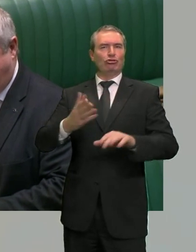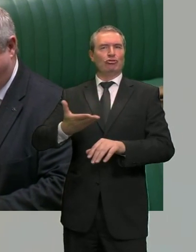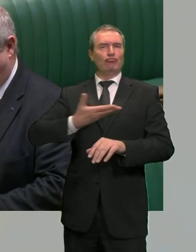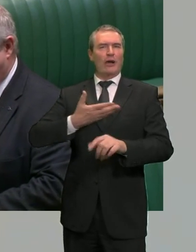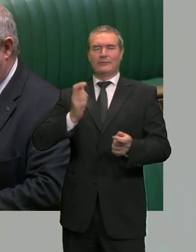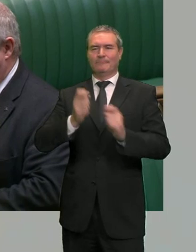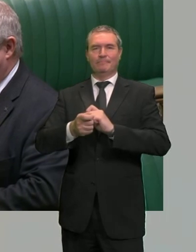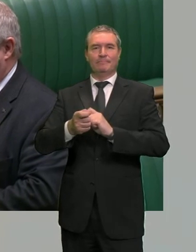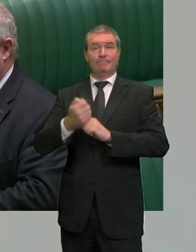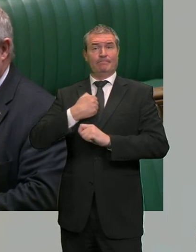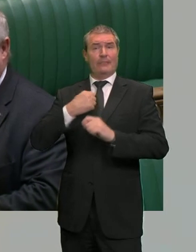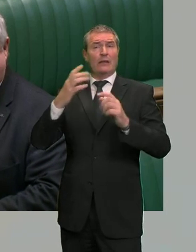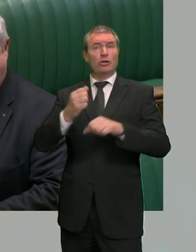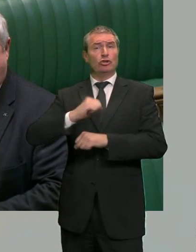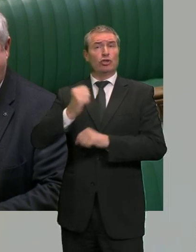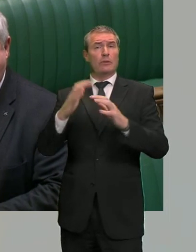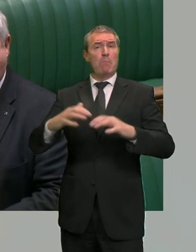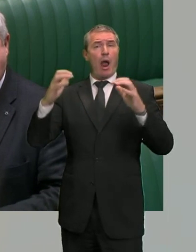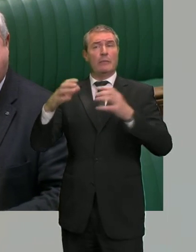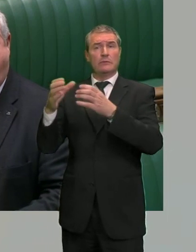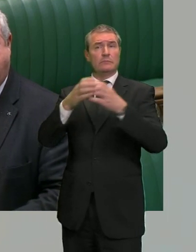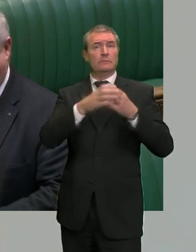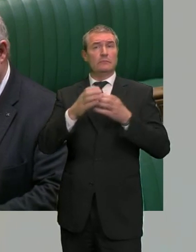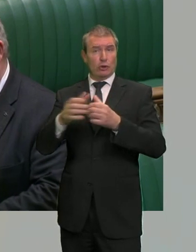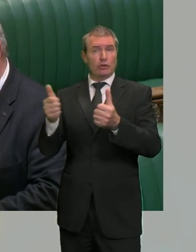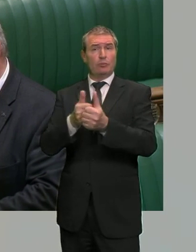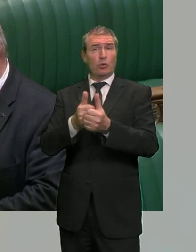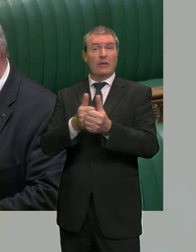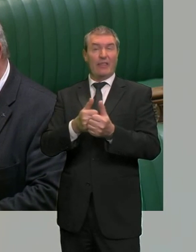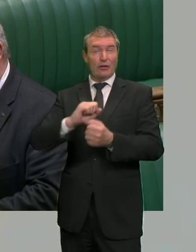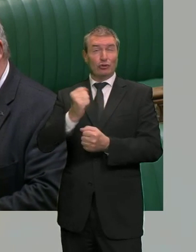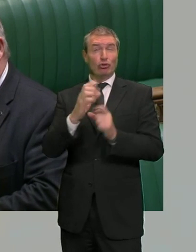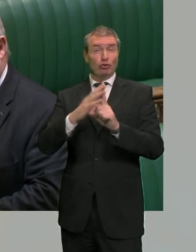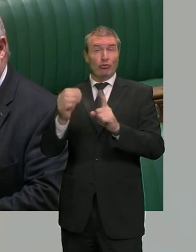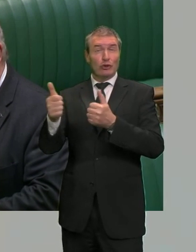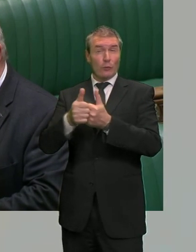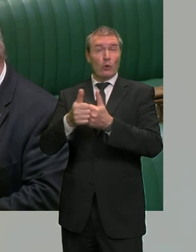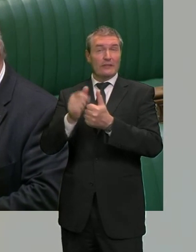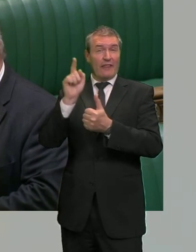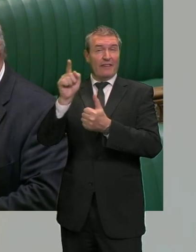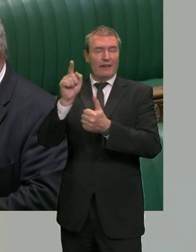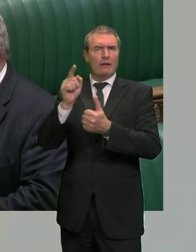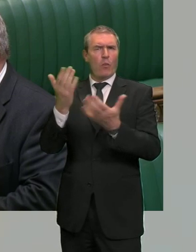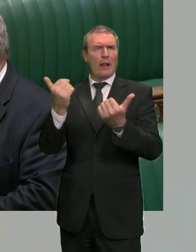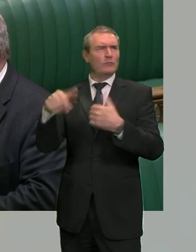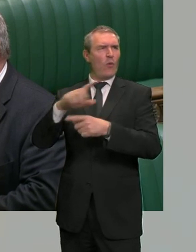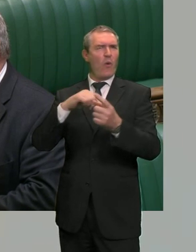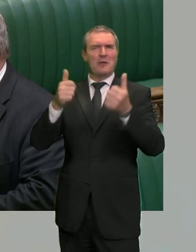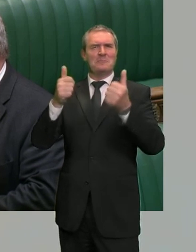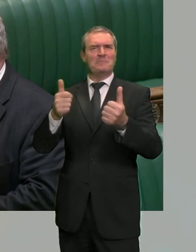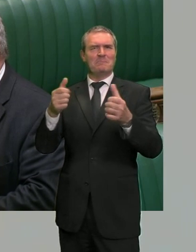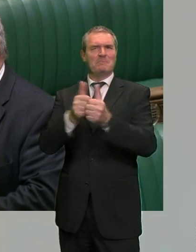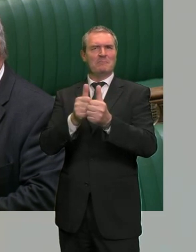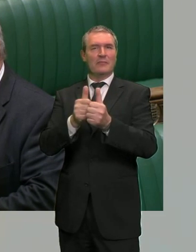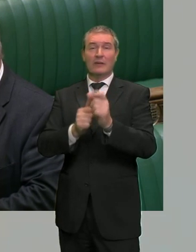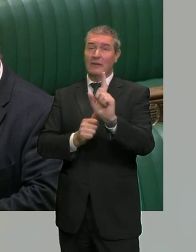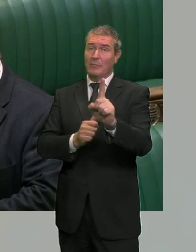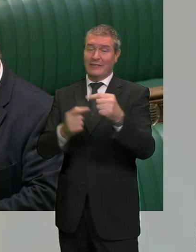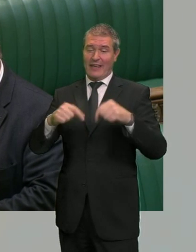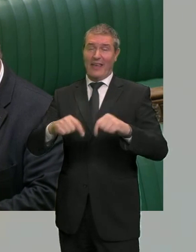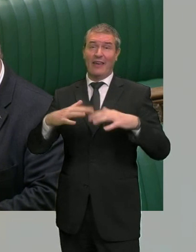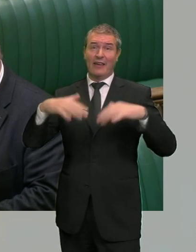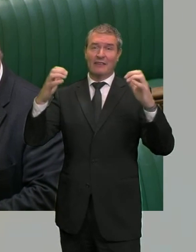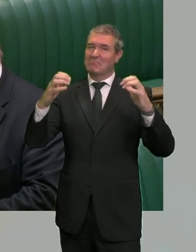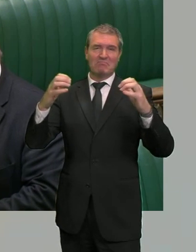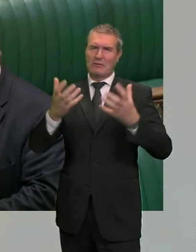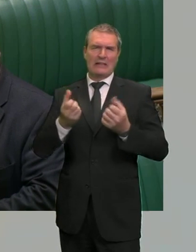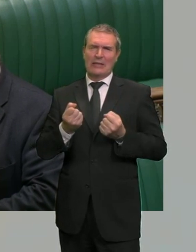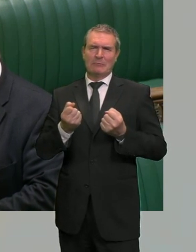Every party in the Scottish Parliament supported it, even the Scots Tories; it has been welcomed everywhere except here in Westminster.